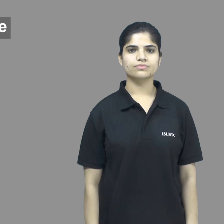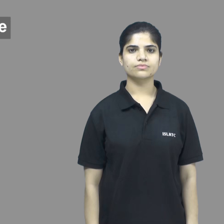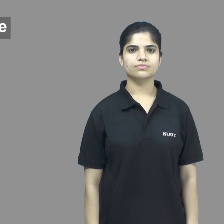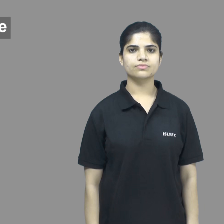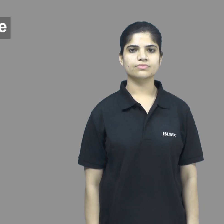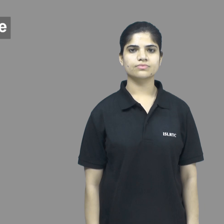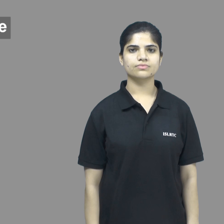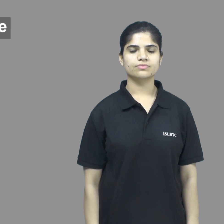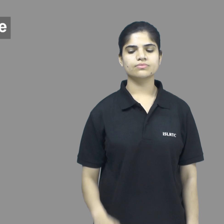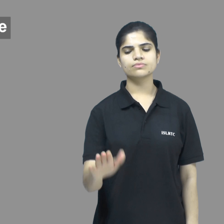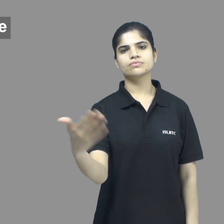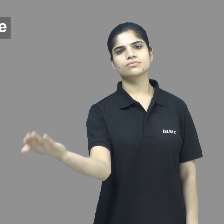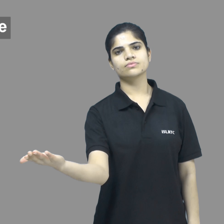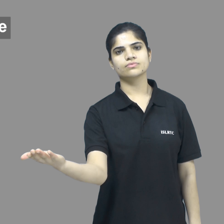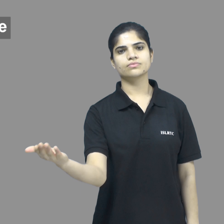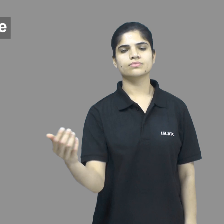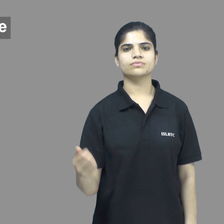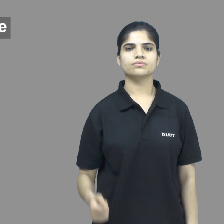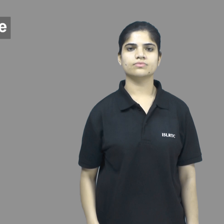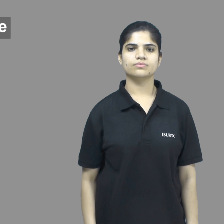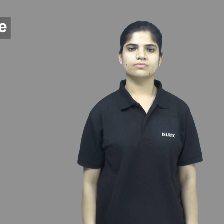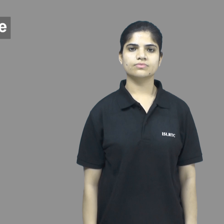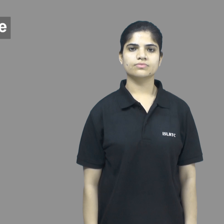Side